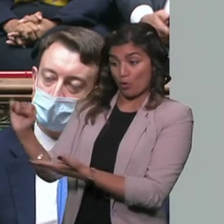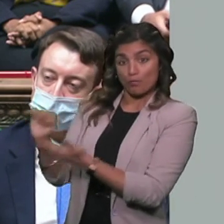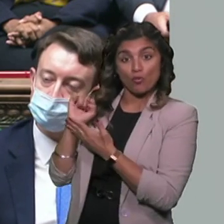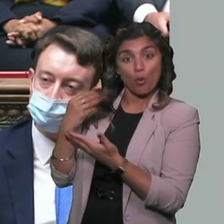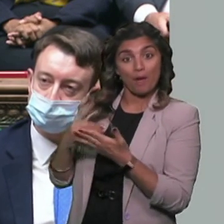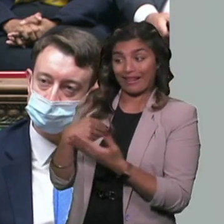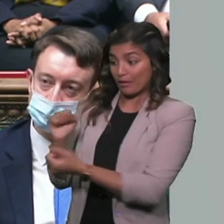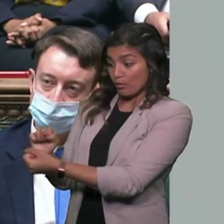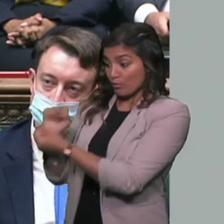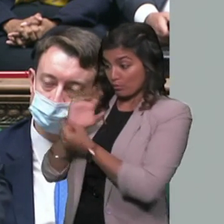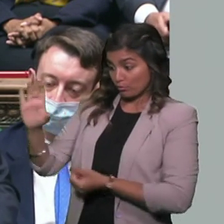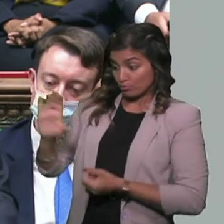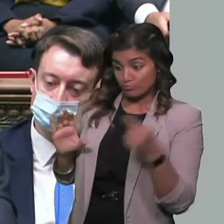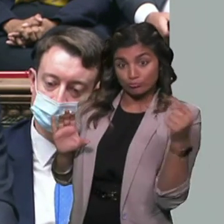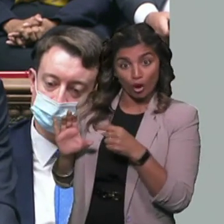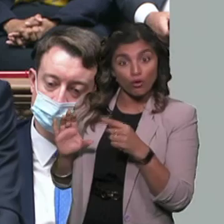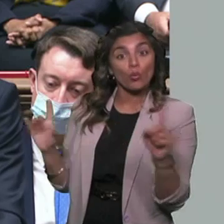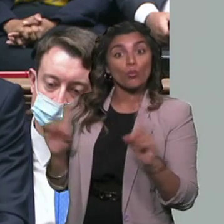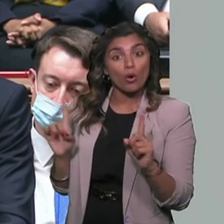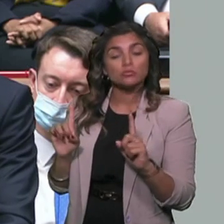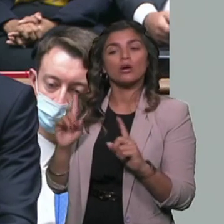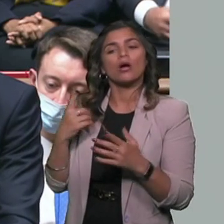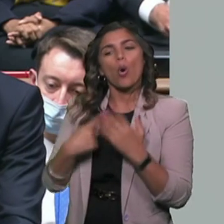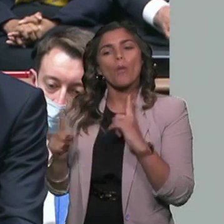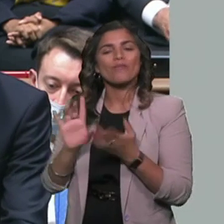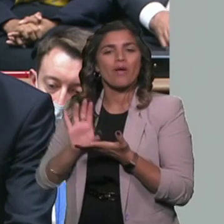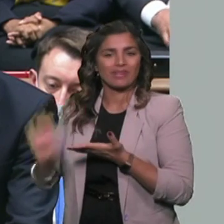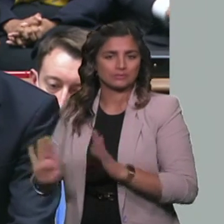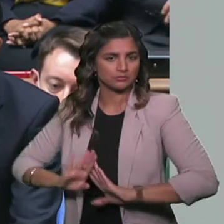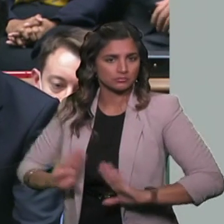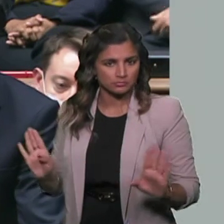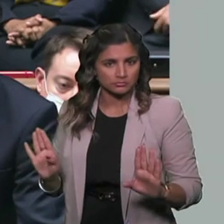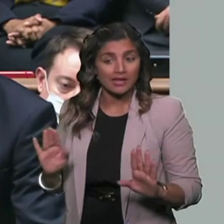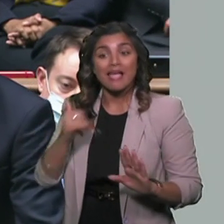Everyday spending must be paid for through taxation.